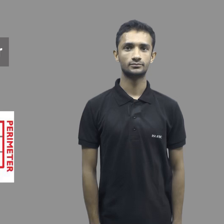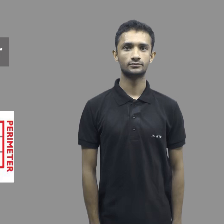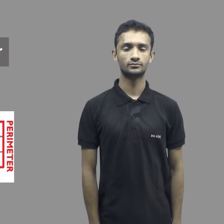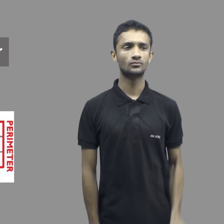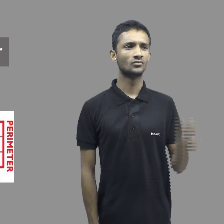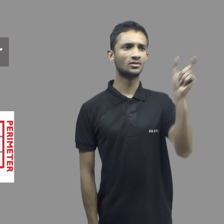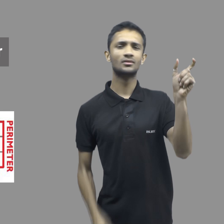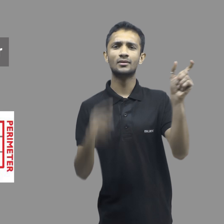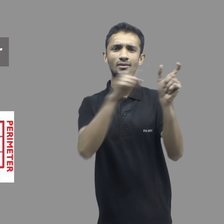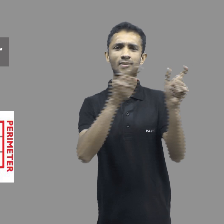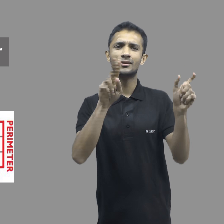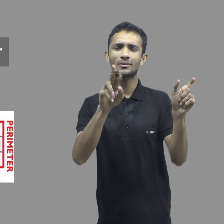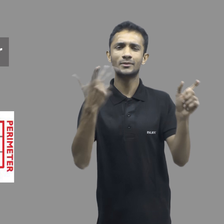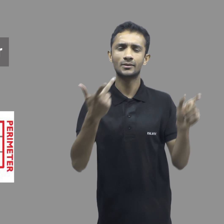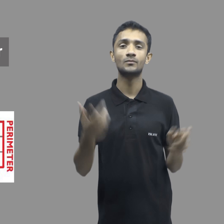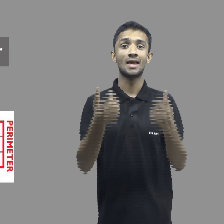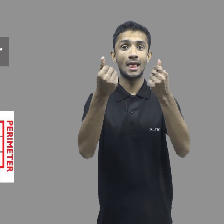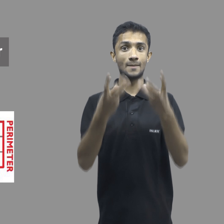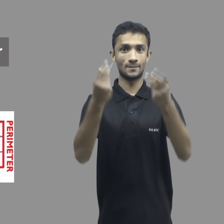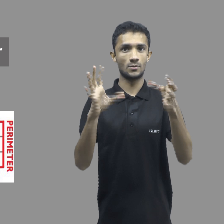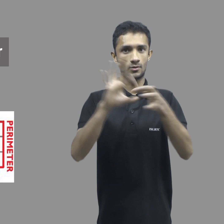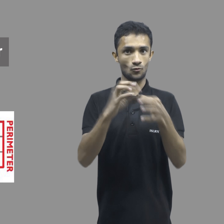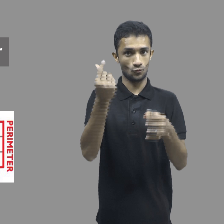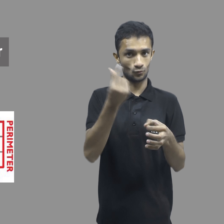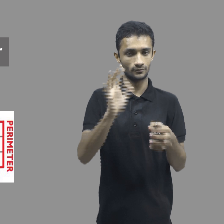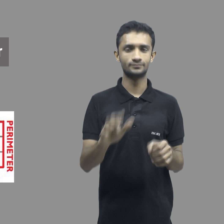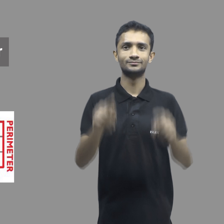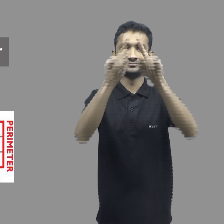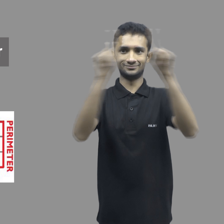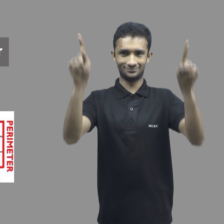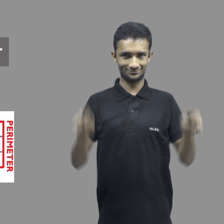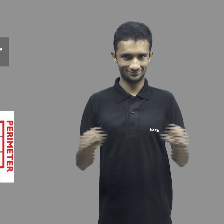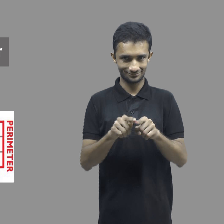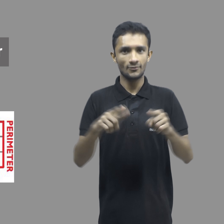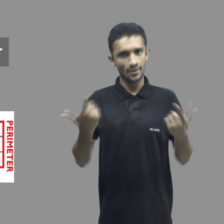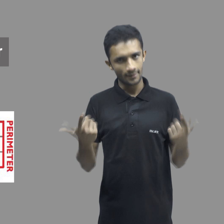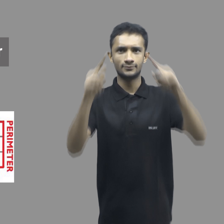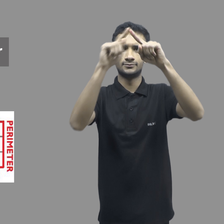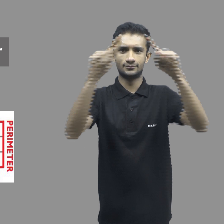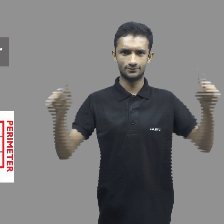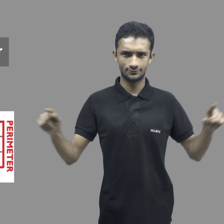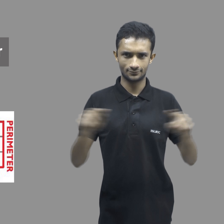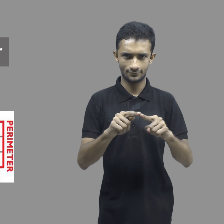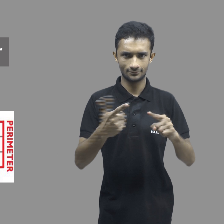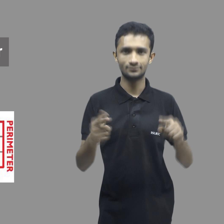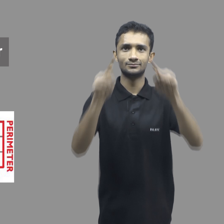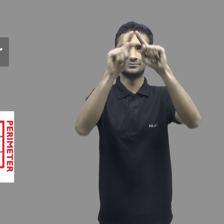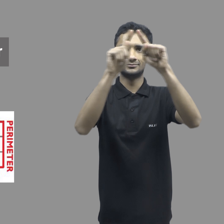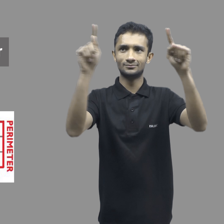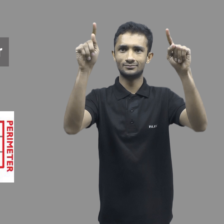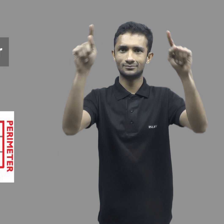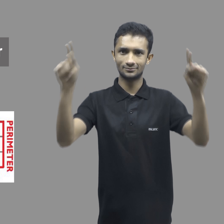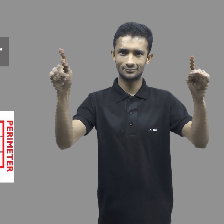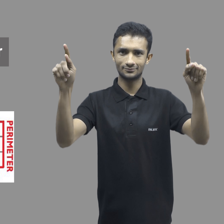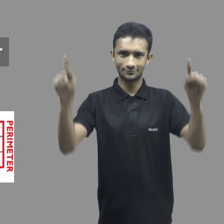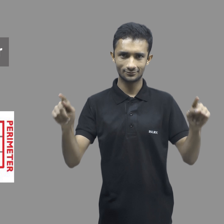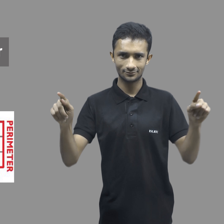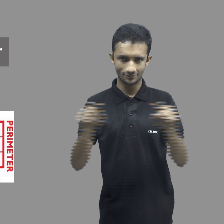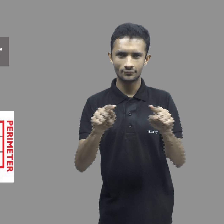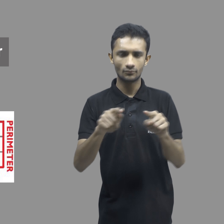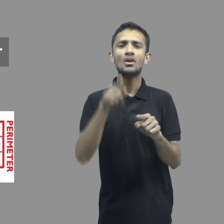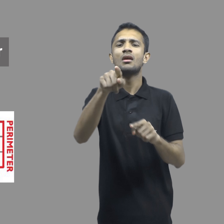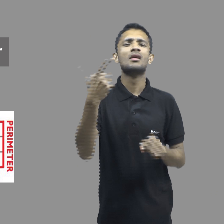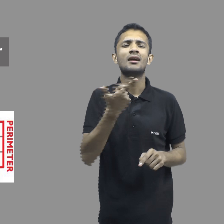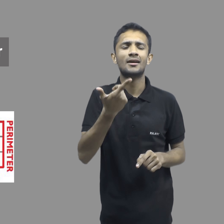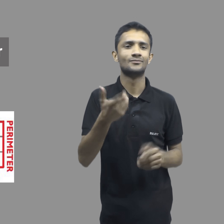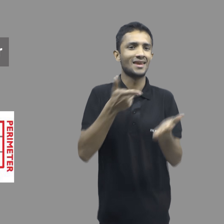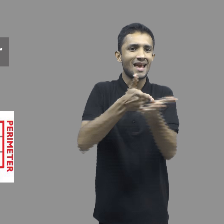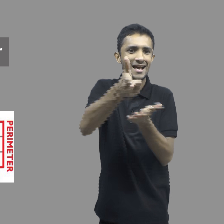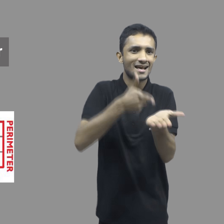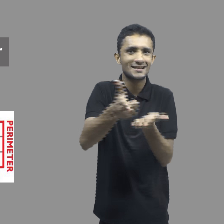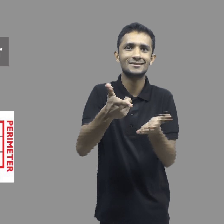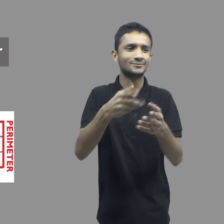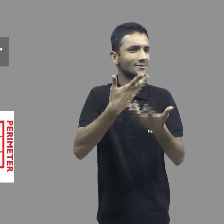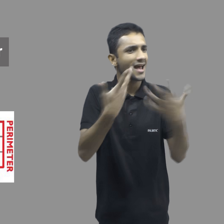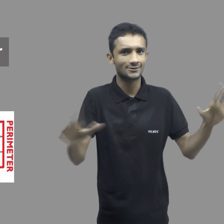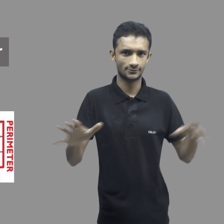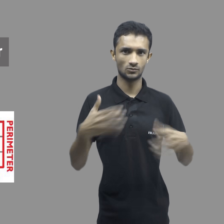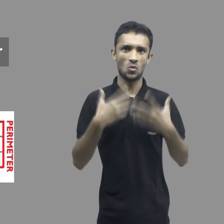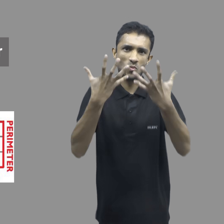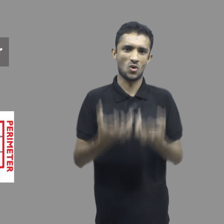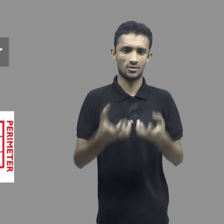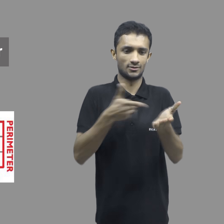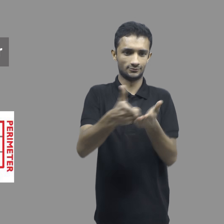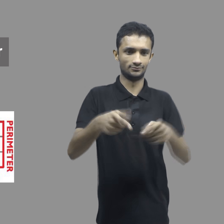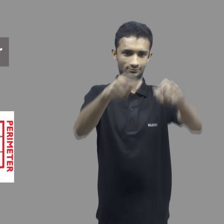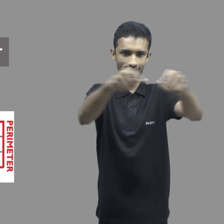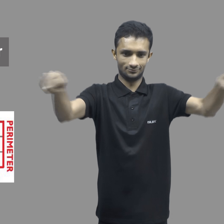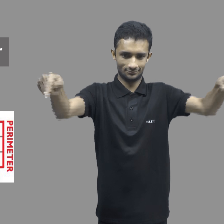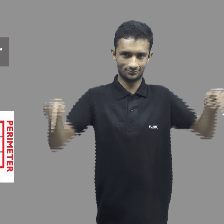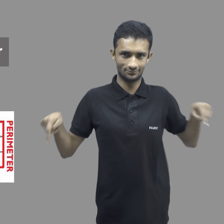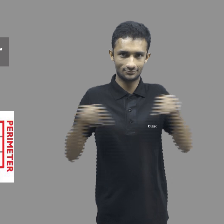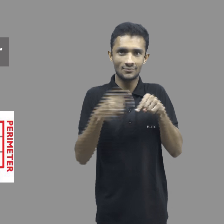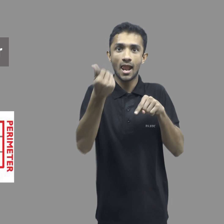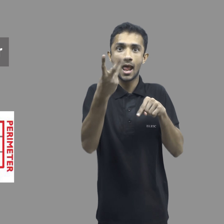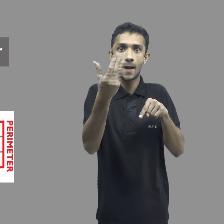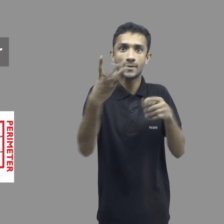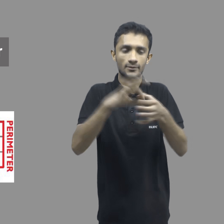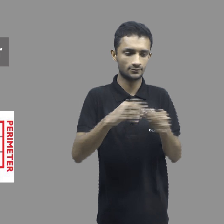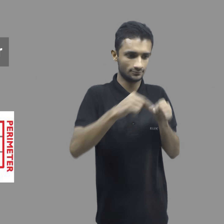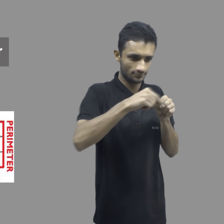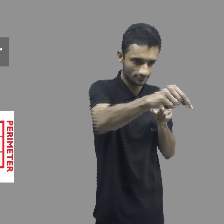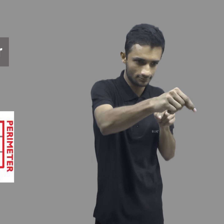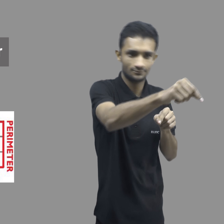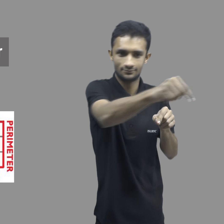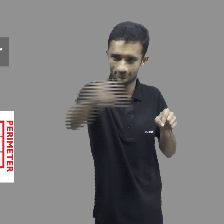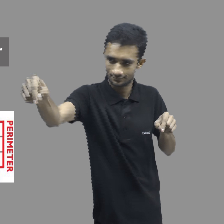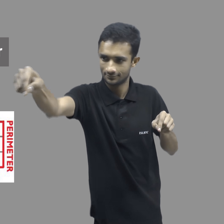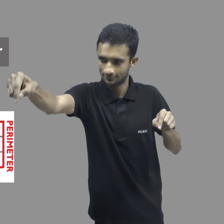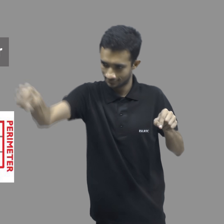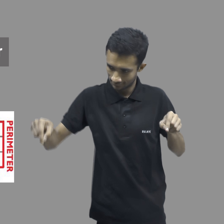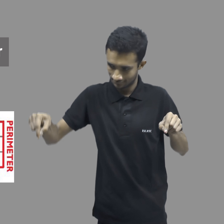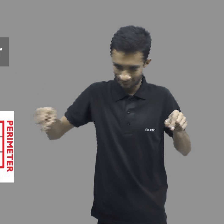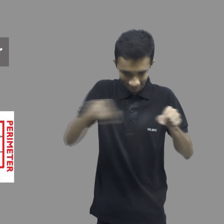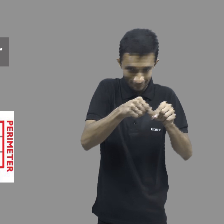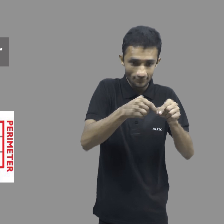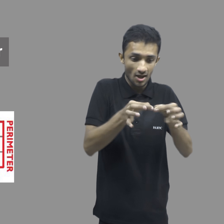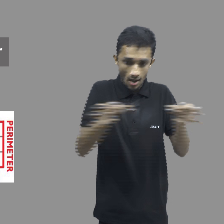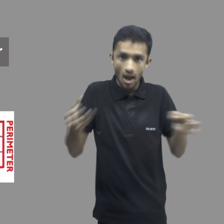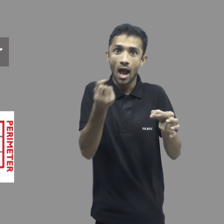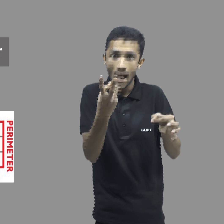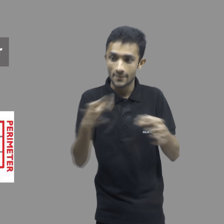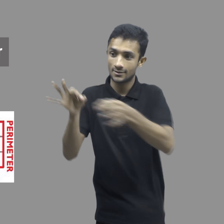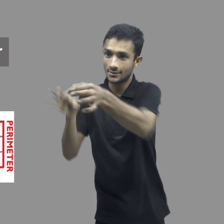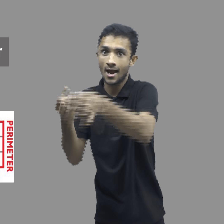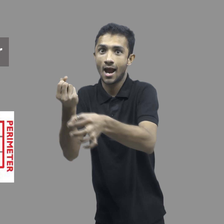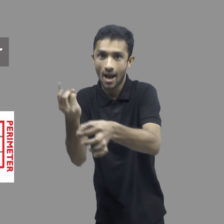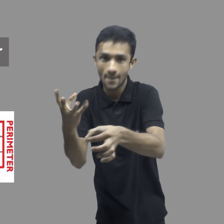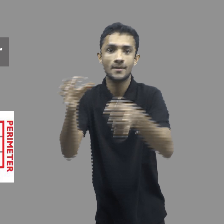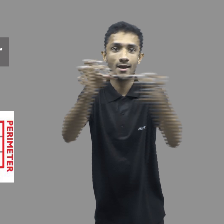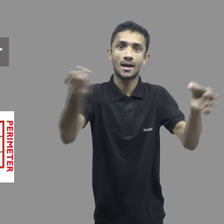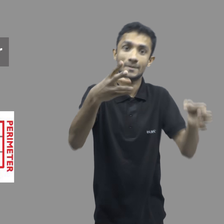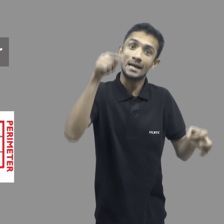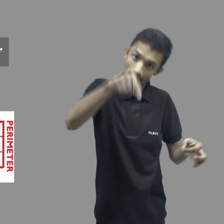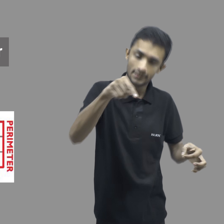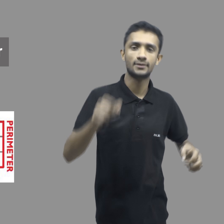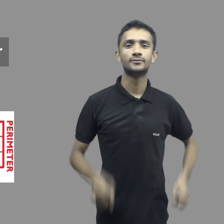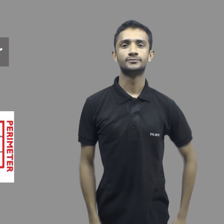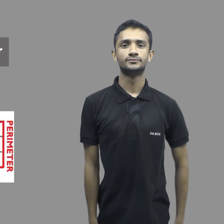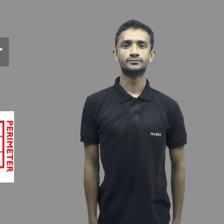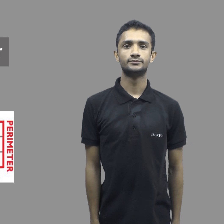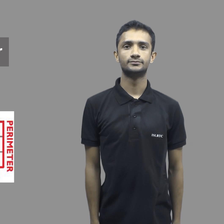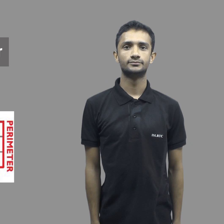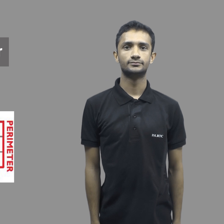Perimeter